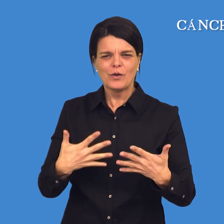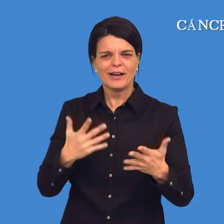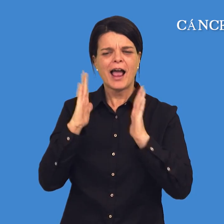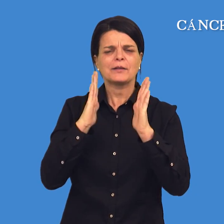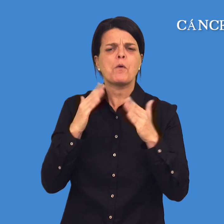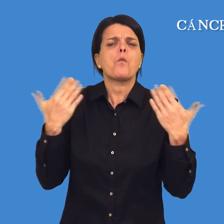época